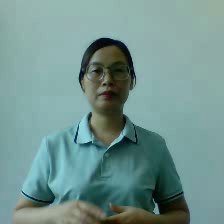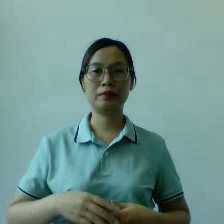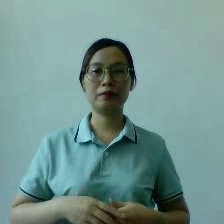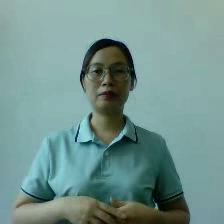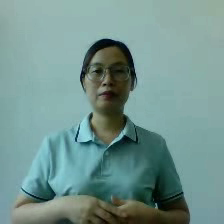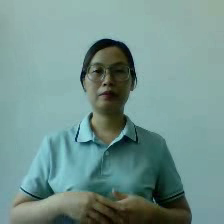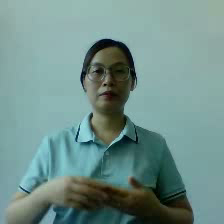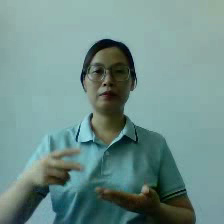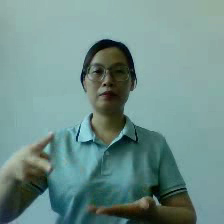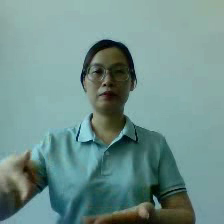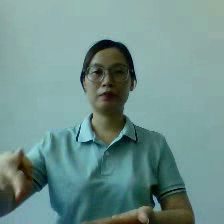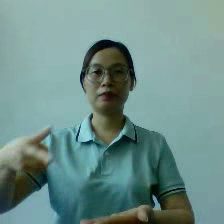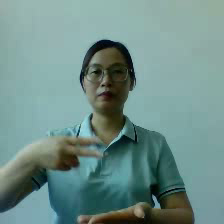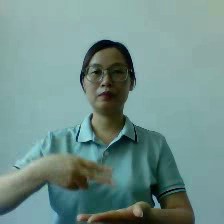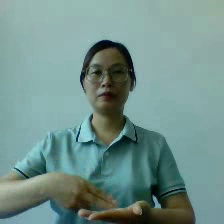Thức ăn